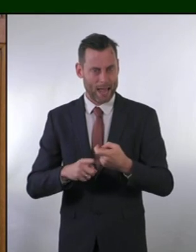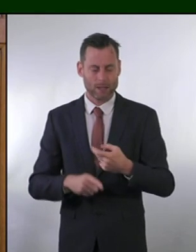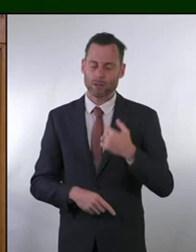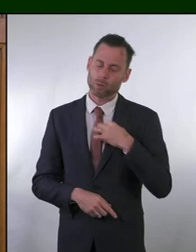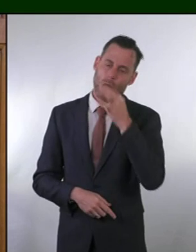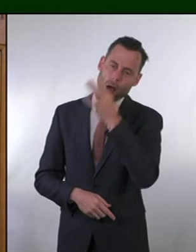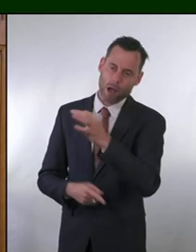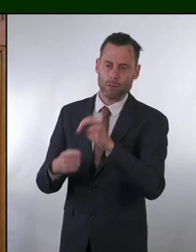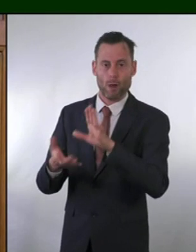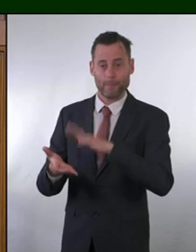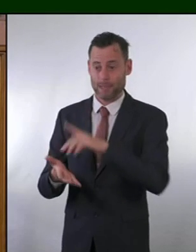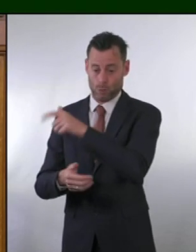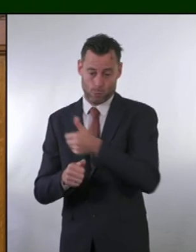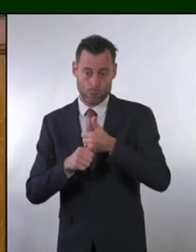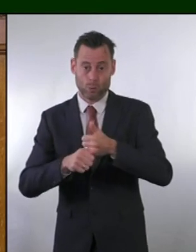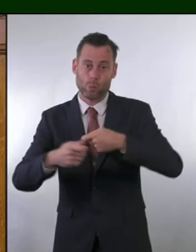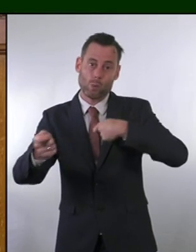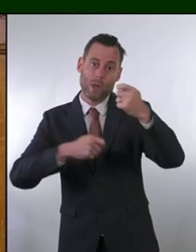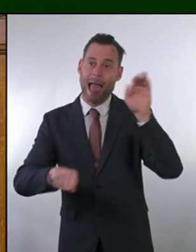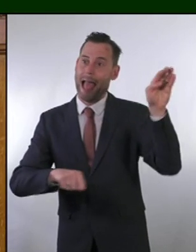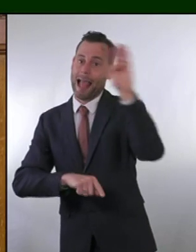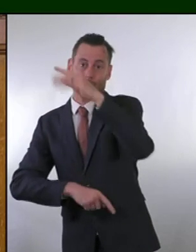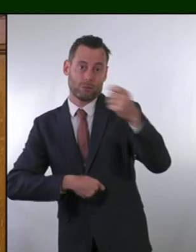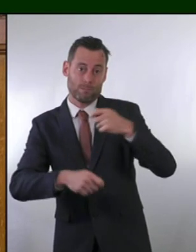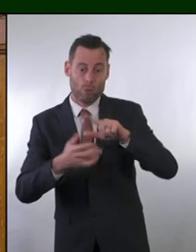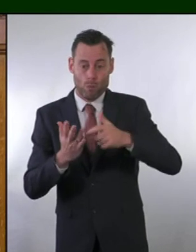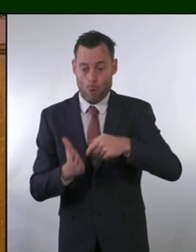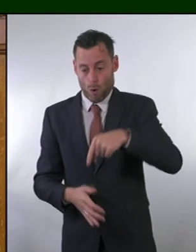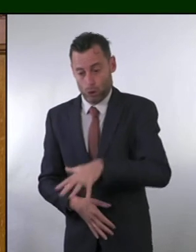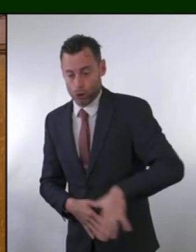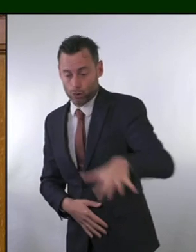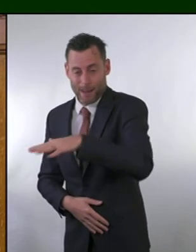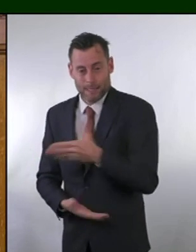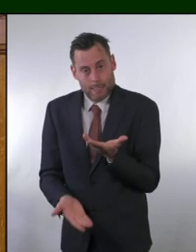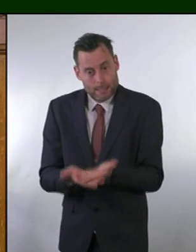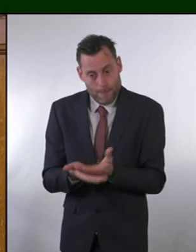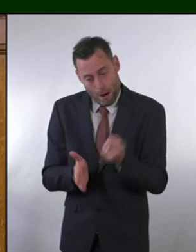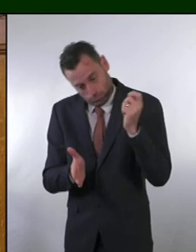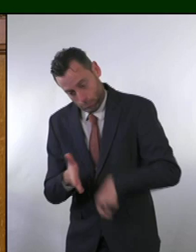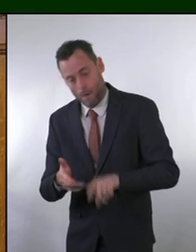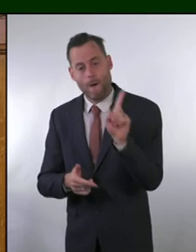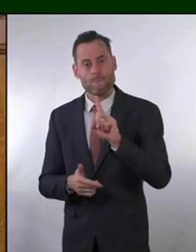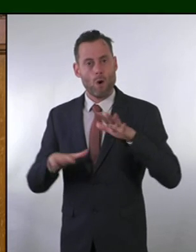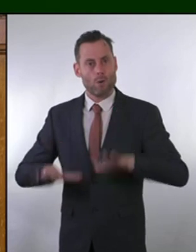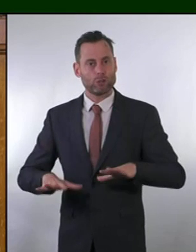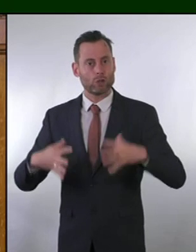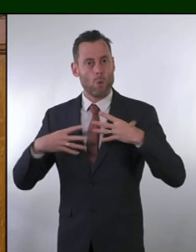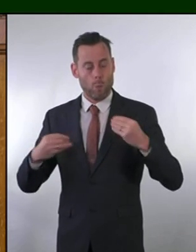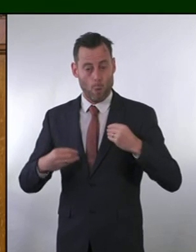Will the Prime Minister help to boost the export market, or indeed our domestic demand, for British wool as we build back better?